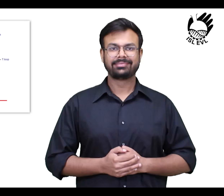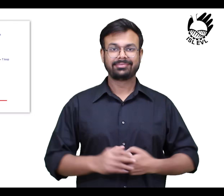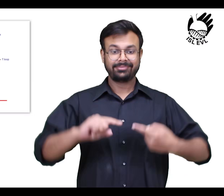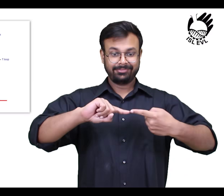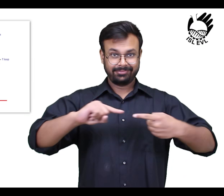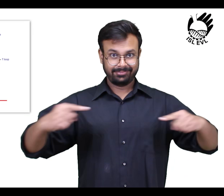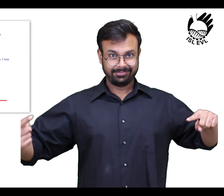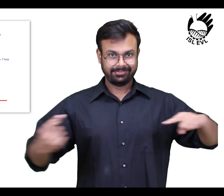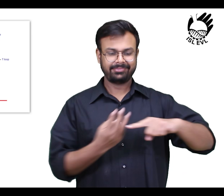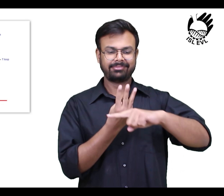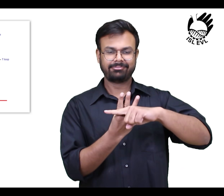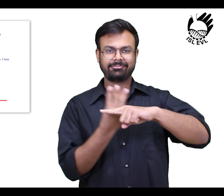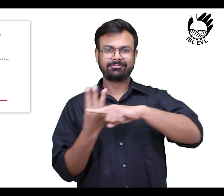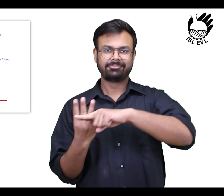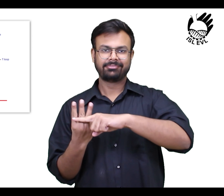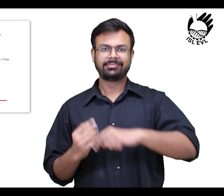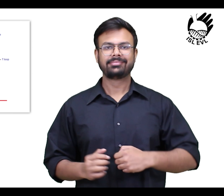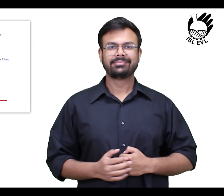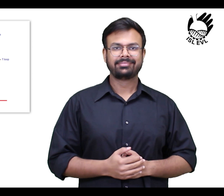Cadon